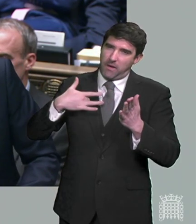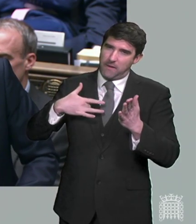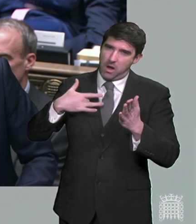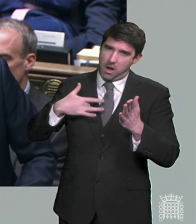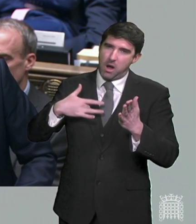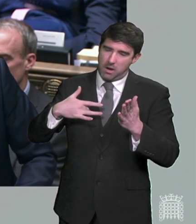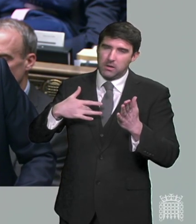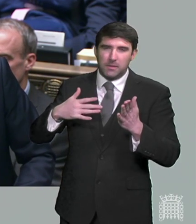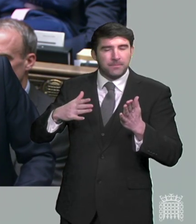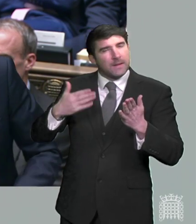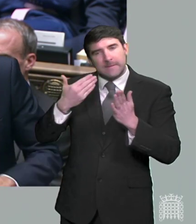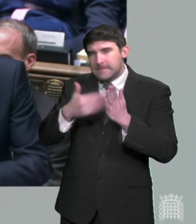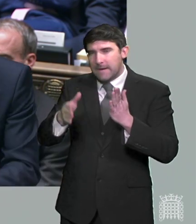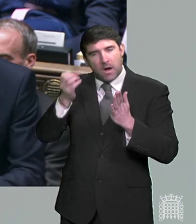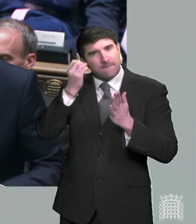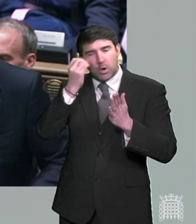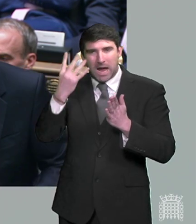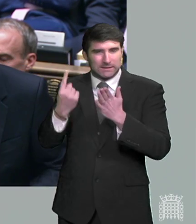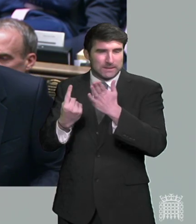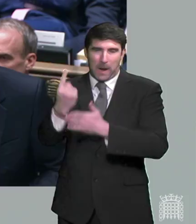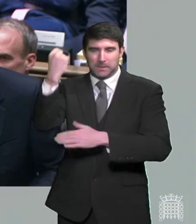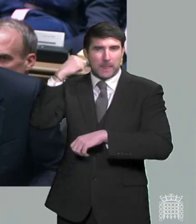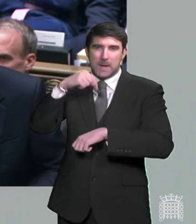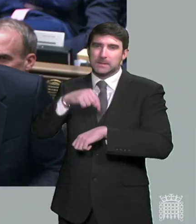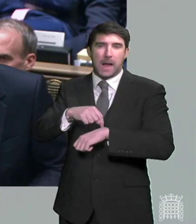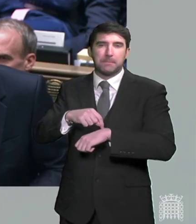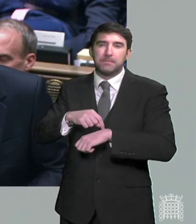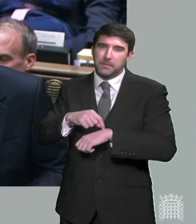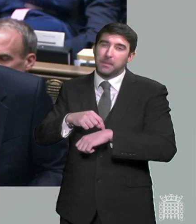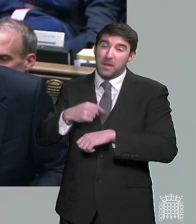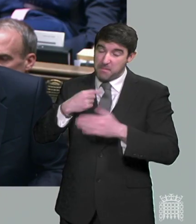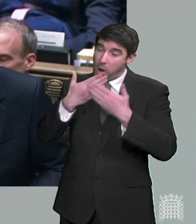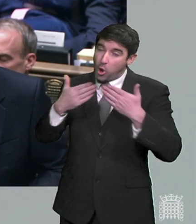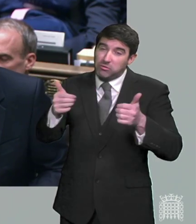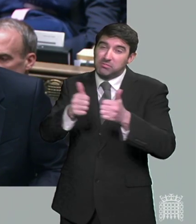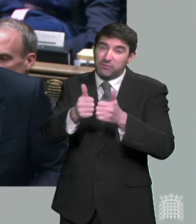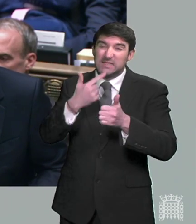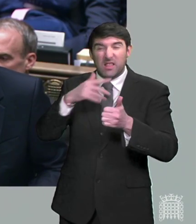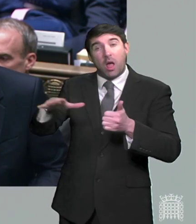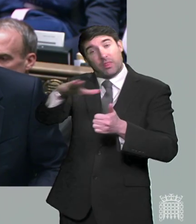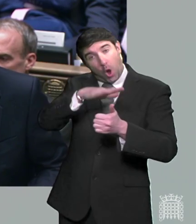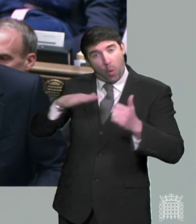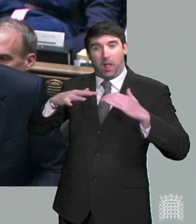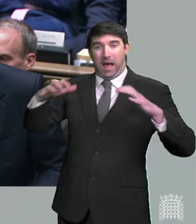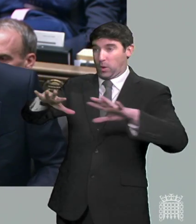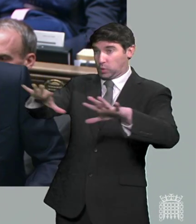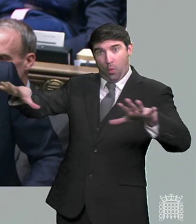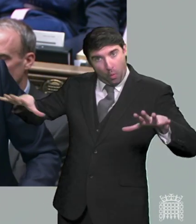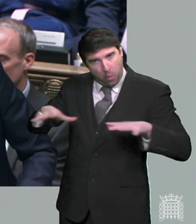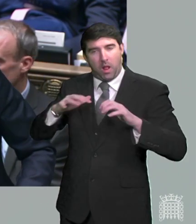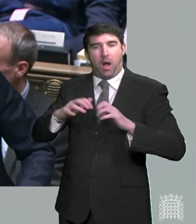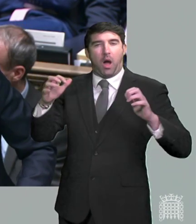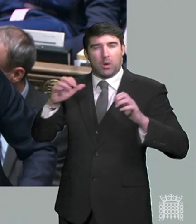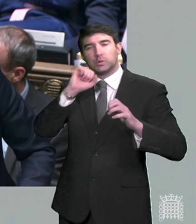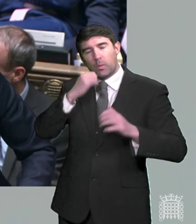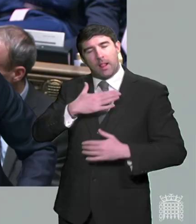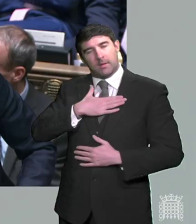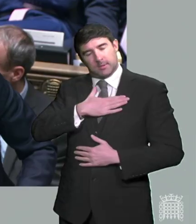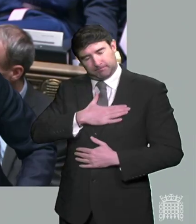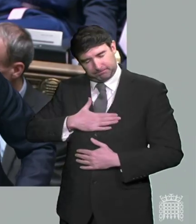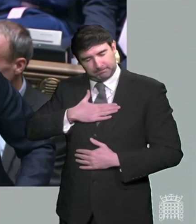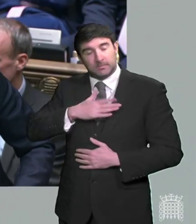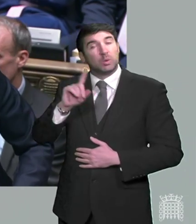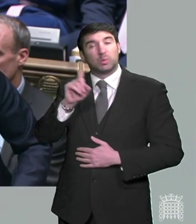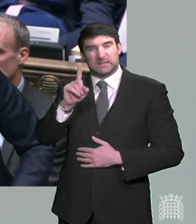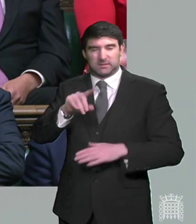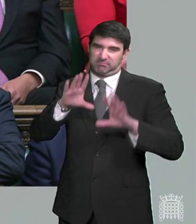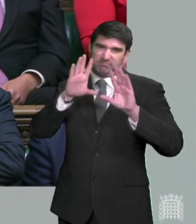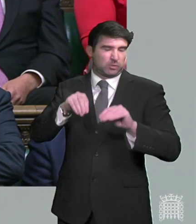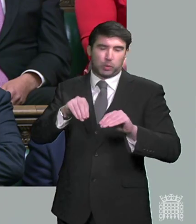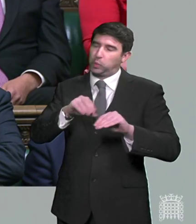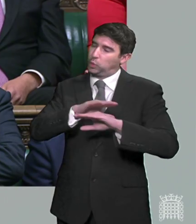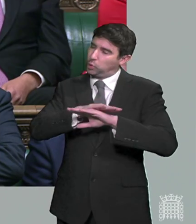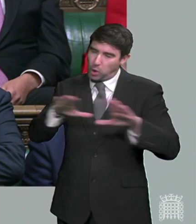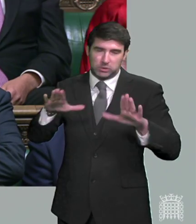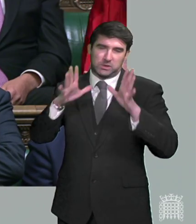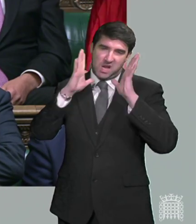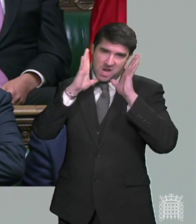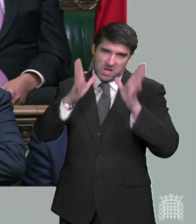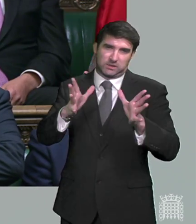We must never forget the holocaust. As my honourable Friend rightly said, I know the whole House will join us in echoing Zigi’s poignant and accurate message: do not hate.